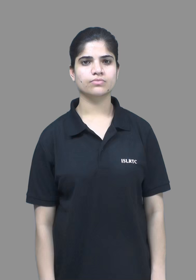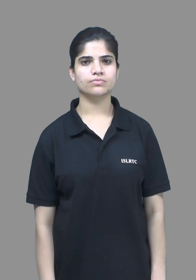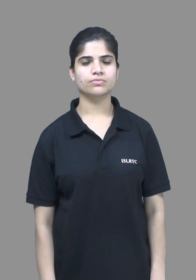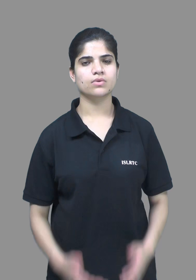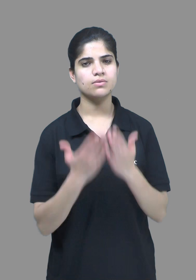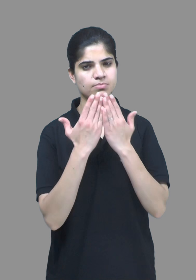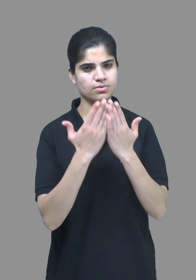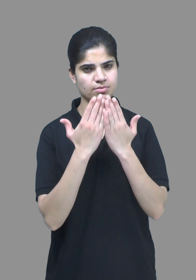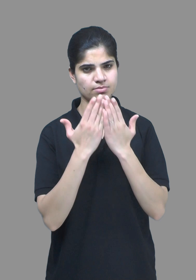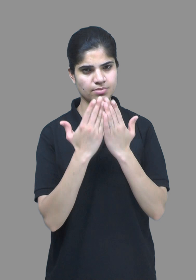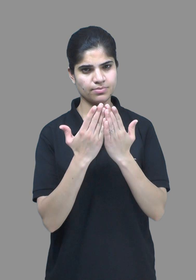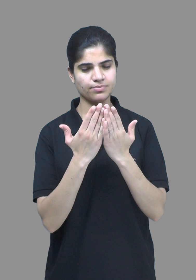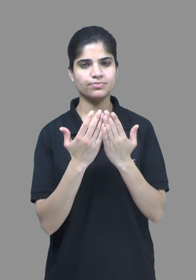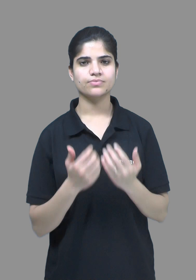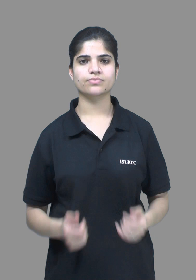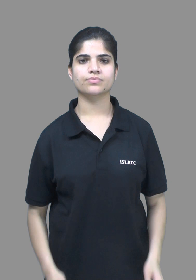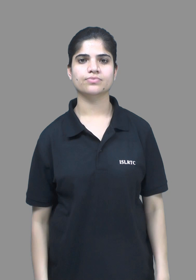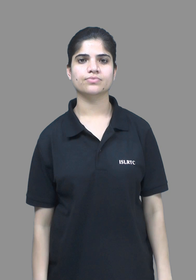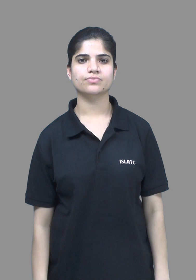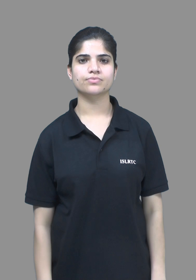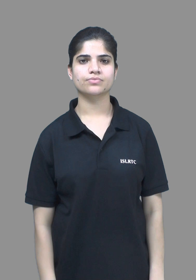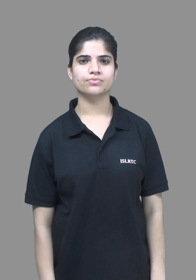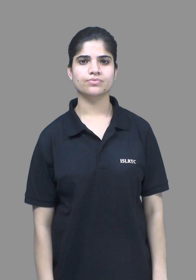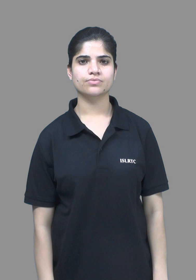Study